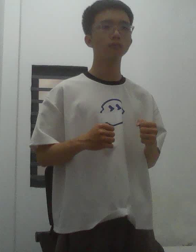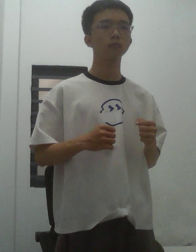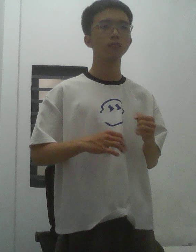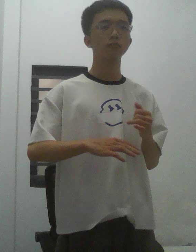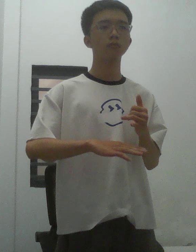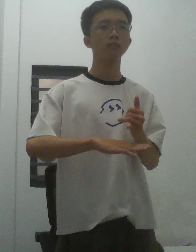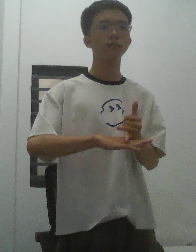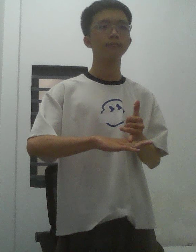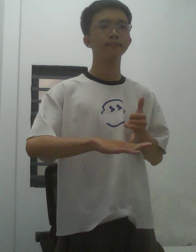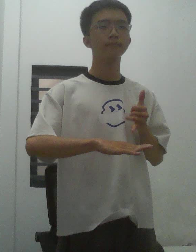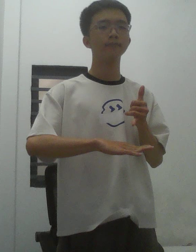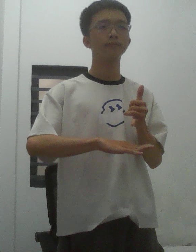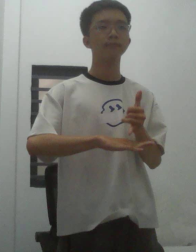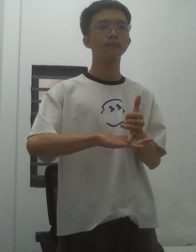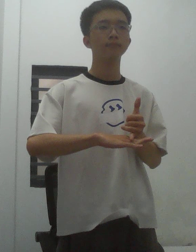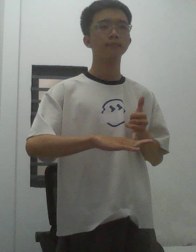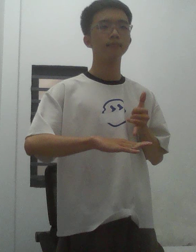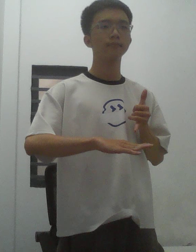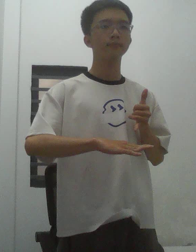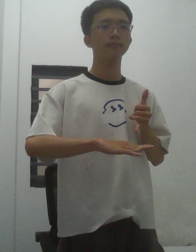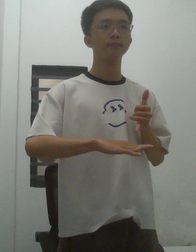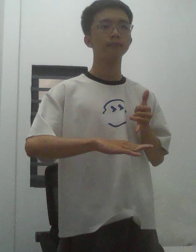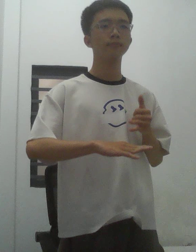cuoi tuan